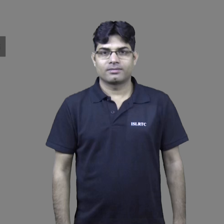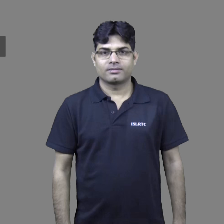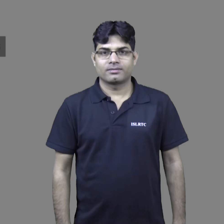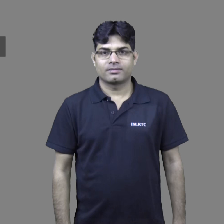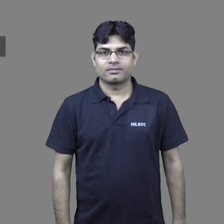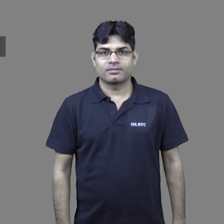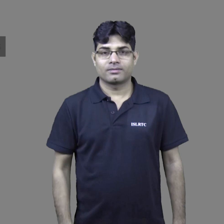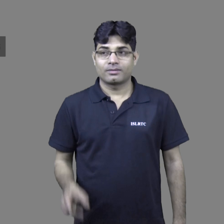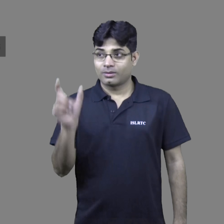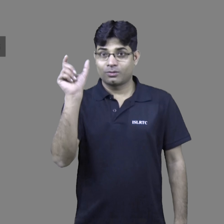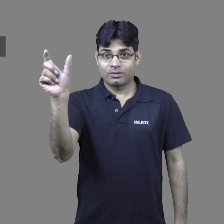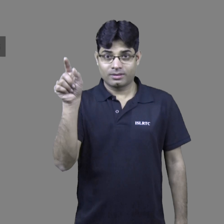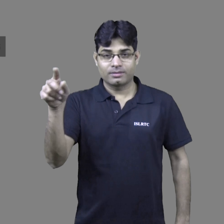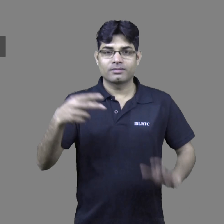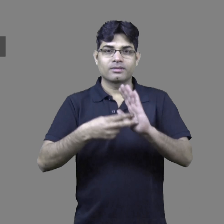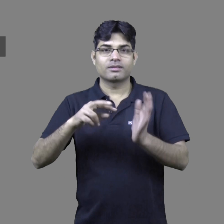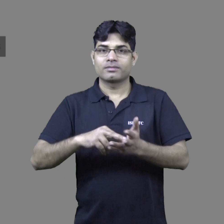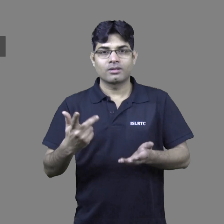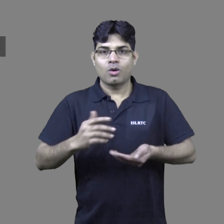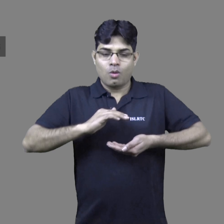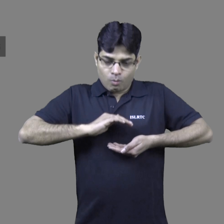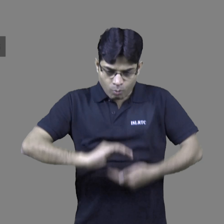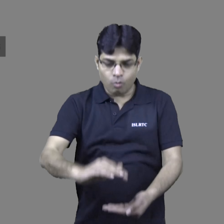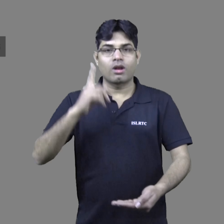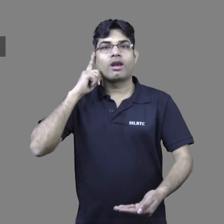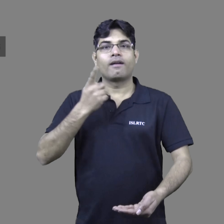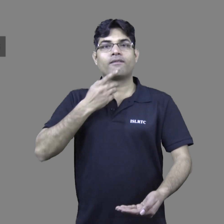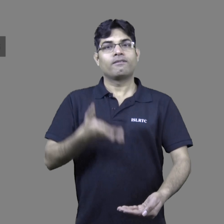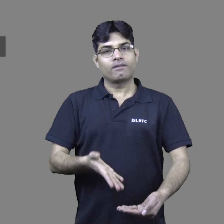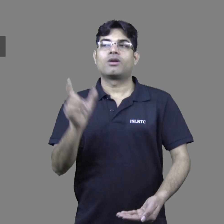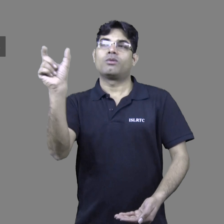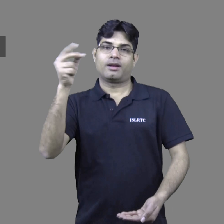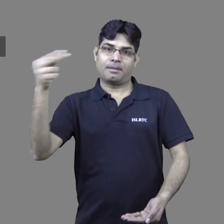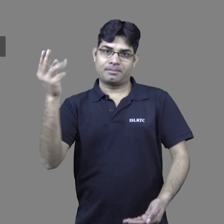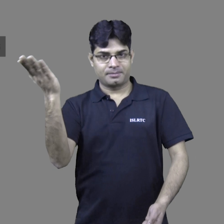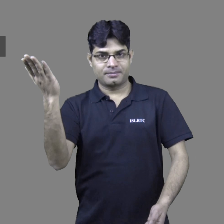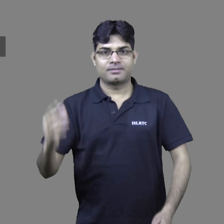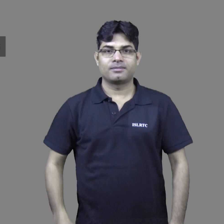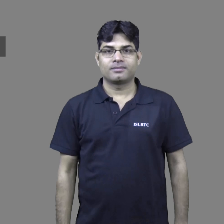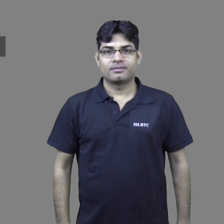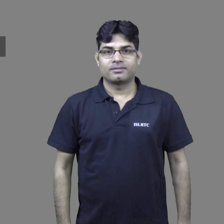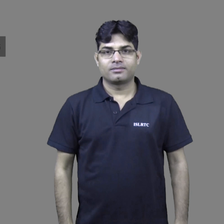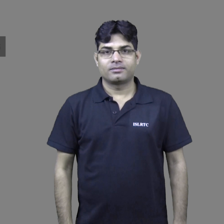Congenital Deafness